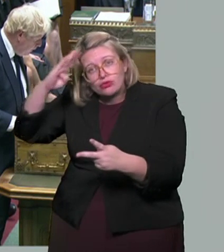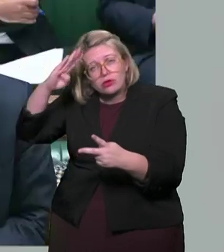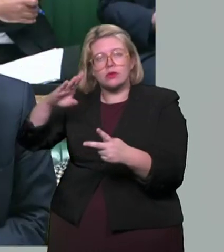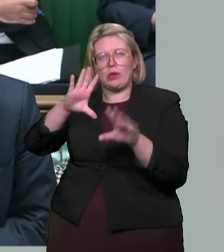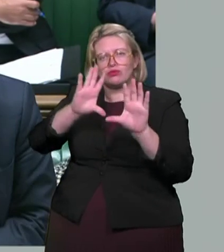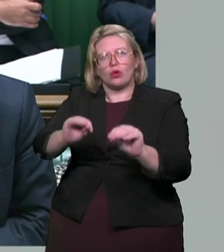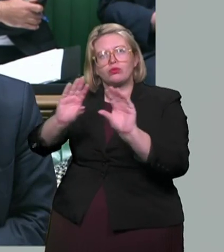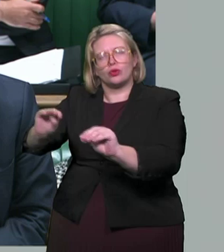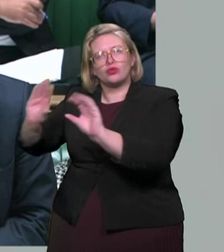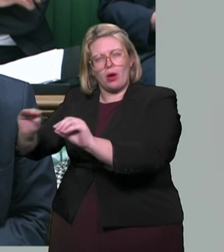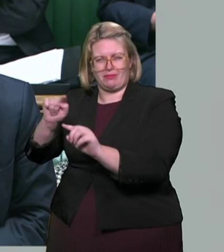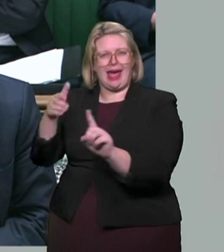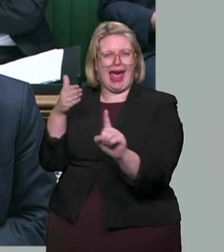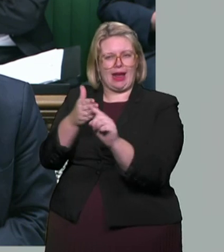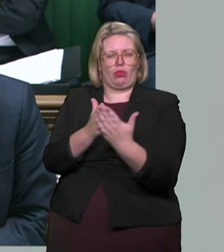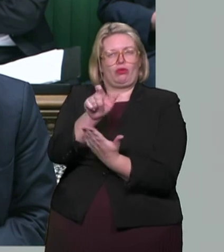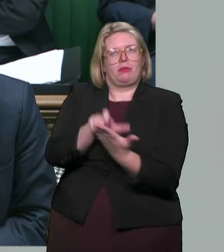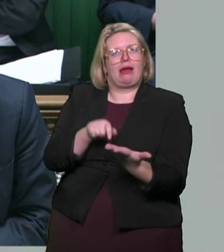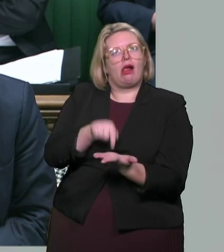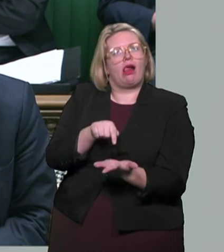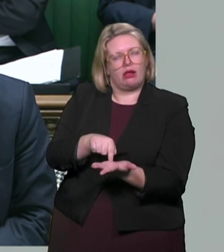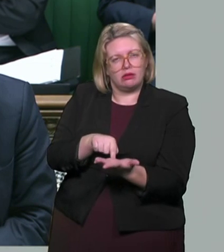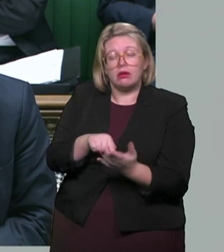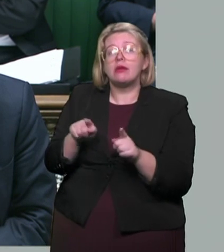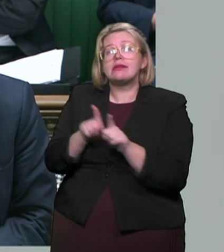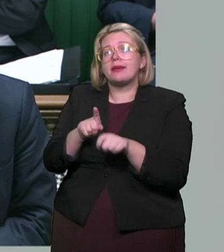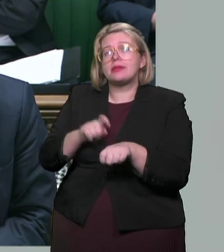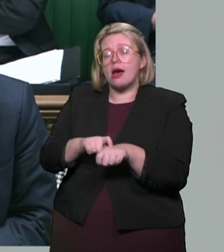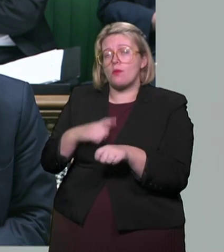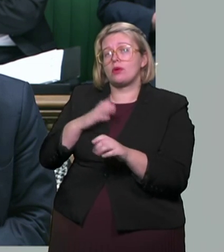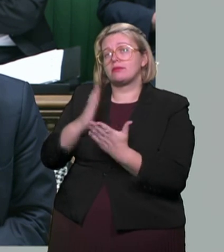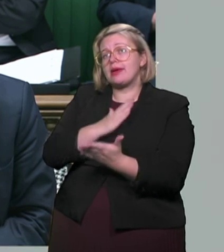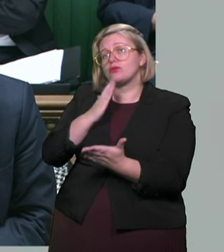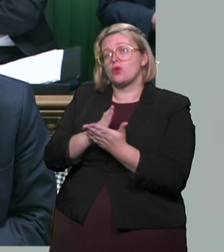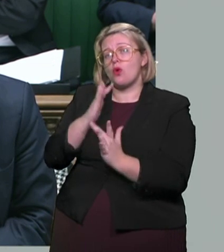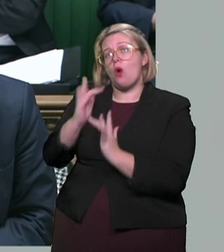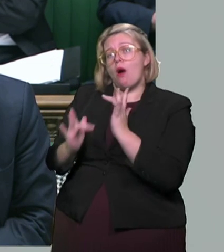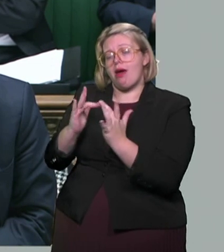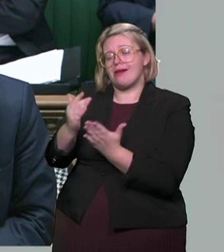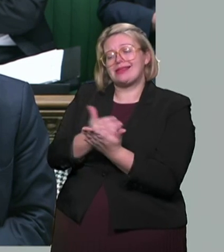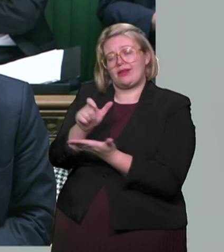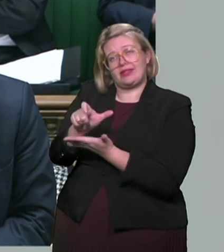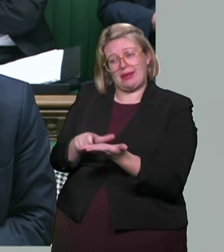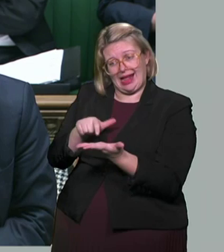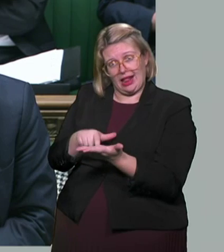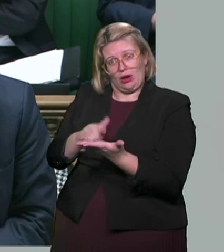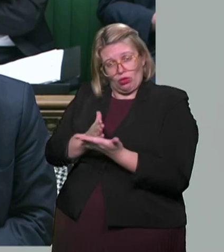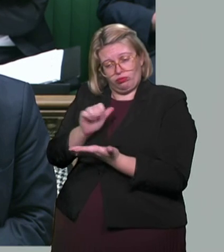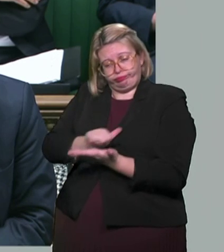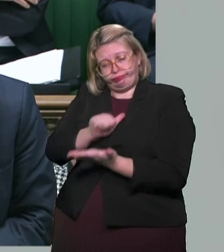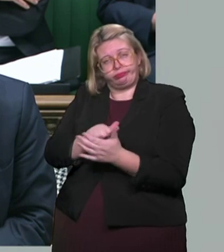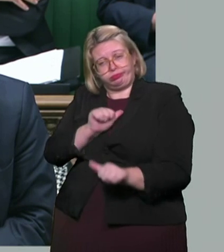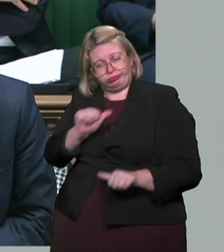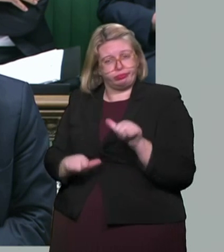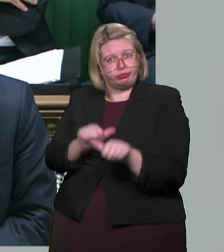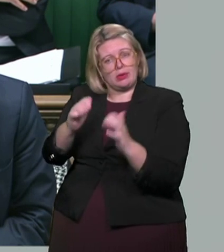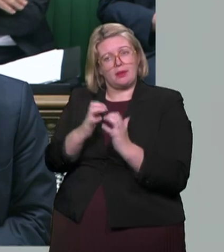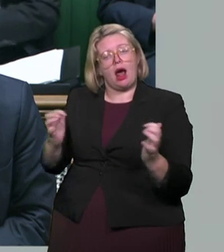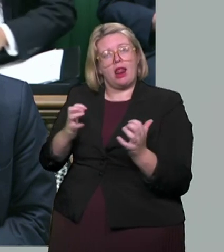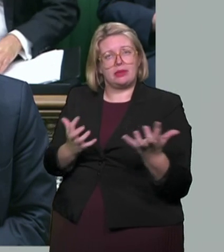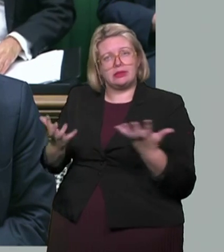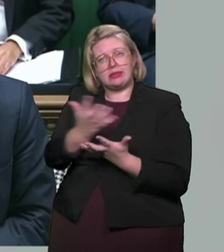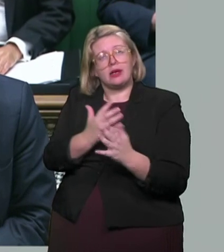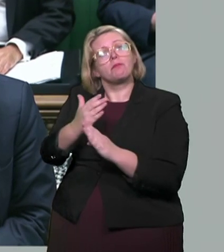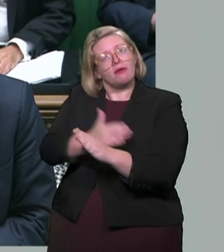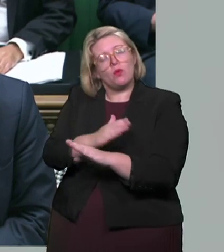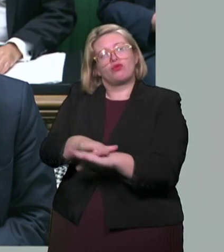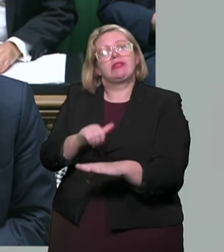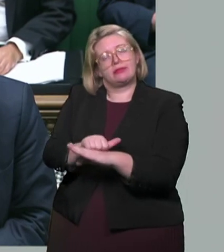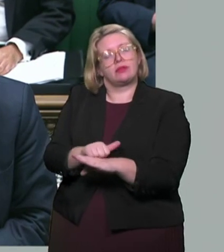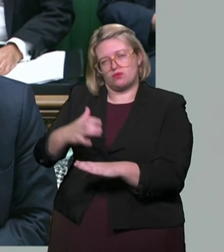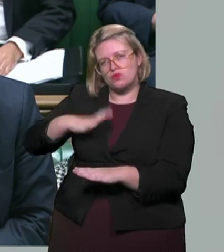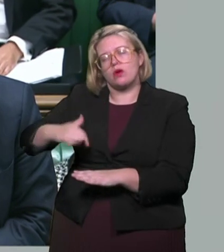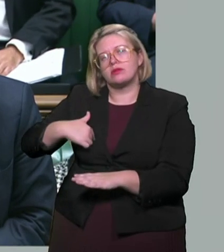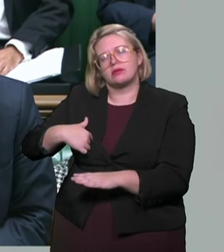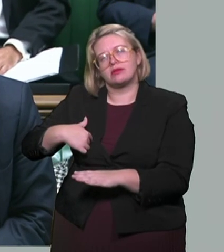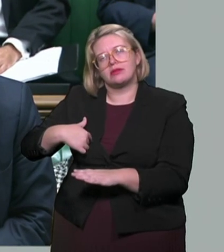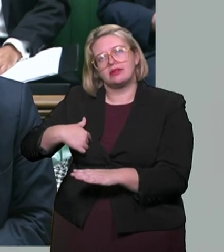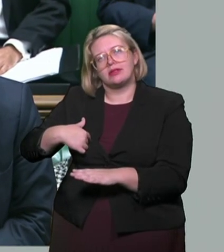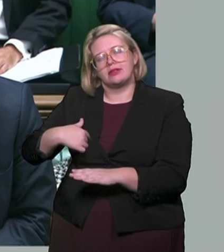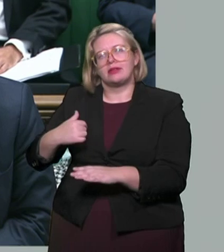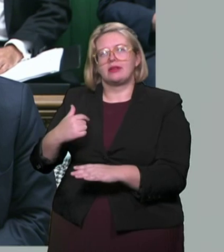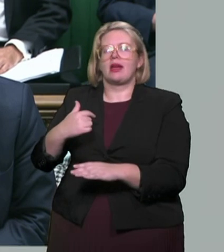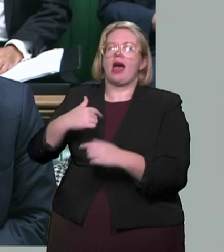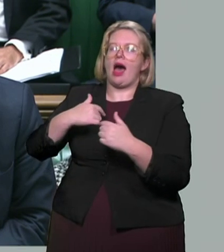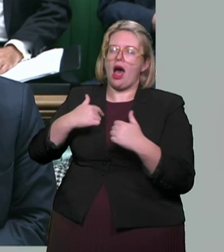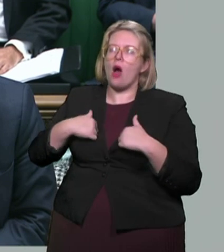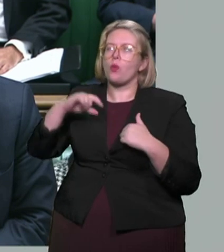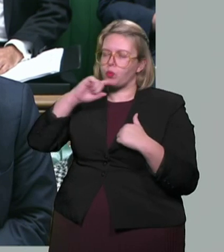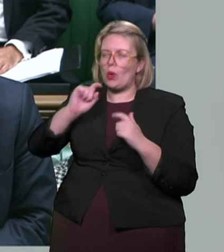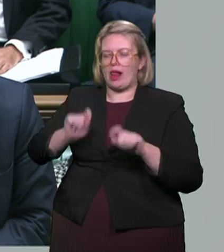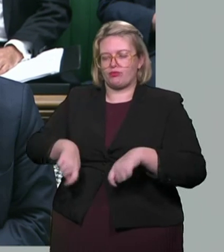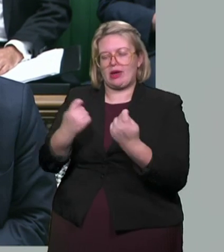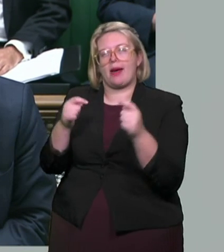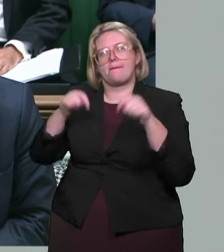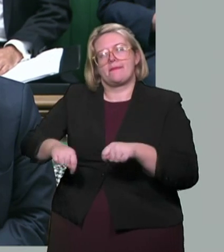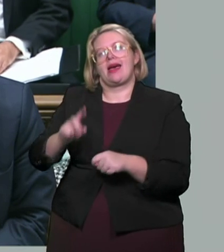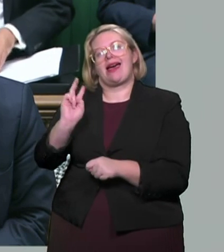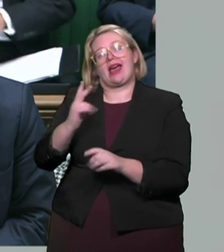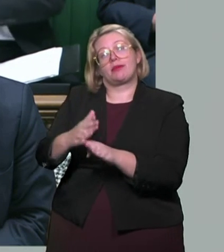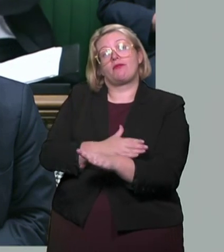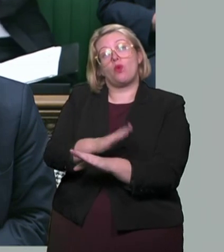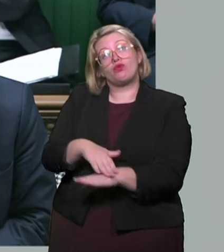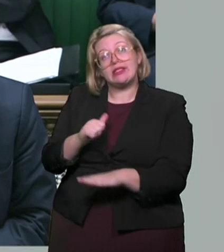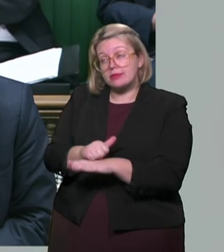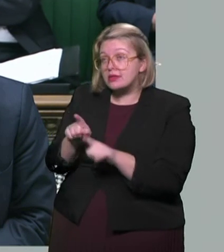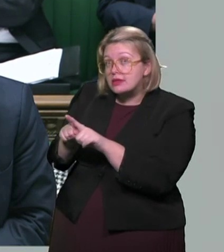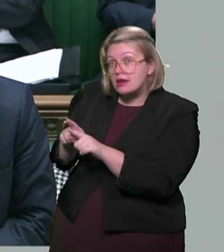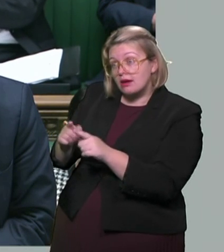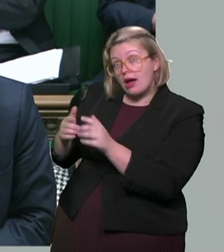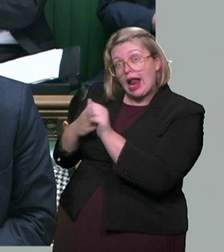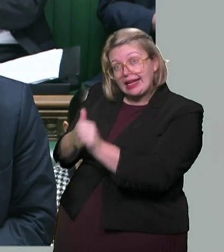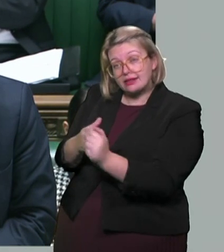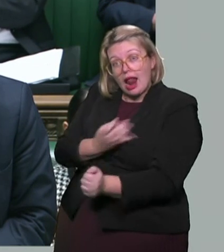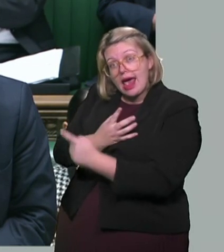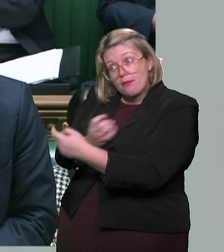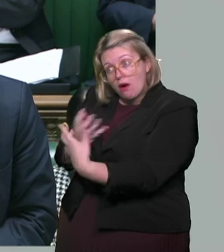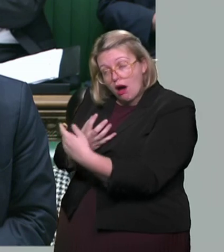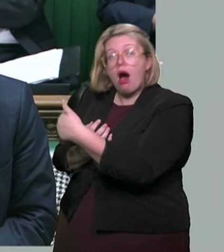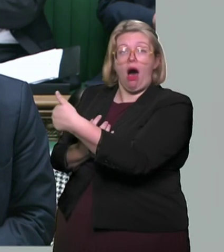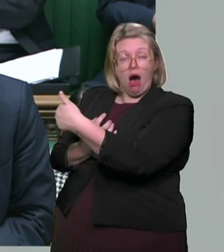What we will also do is ensure that the online safety Bill completes its stages in the House before Christmas—or rather, that we bring it forward before Christmas in the way that the right honourable and learned Gentleman suggests.